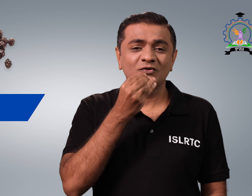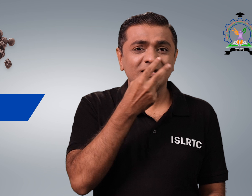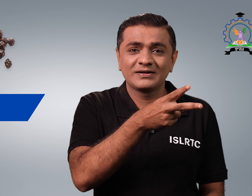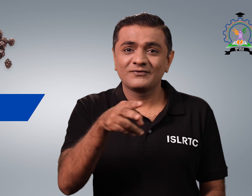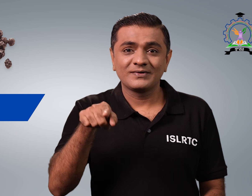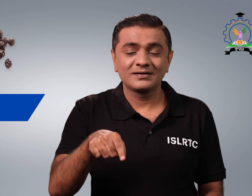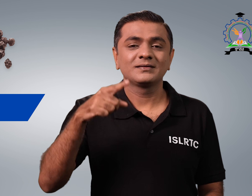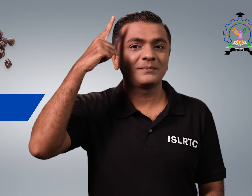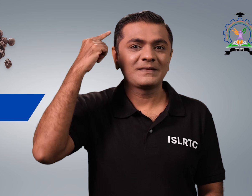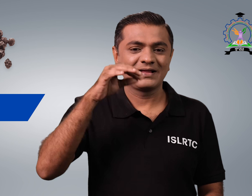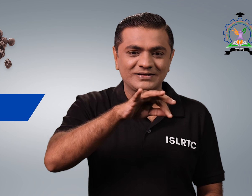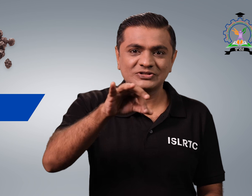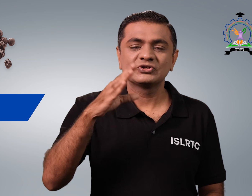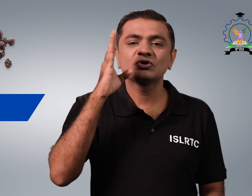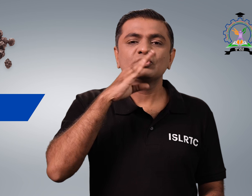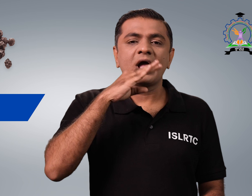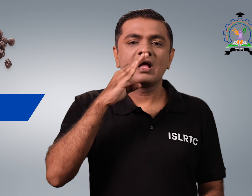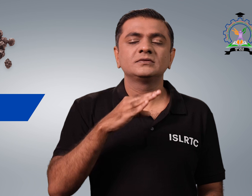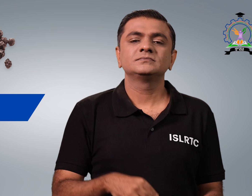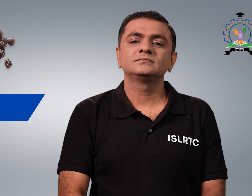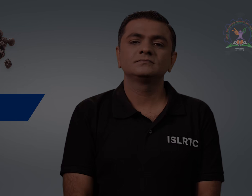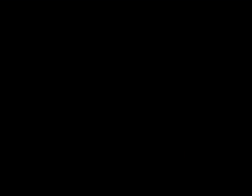Pepper is a powdered spice used to make food spicy.